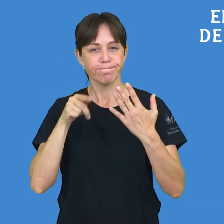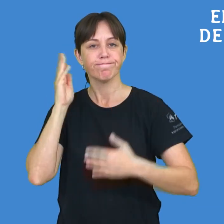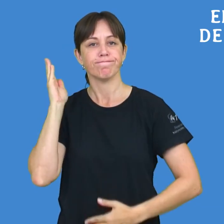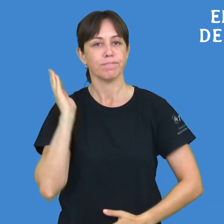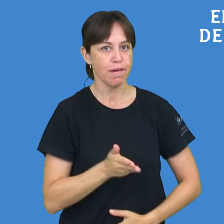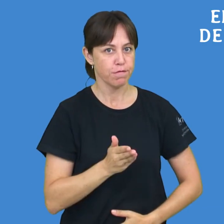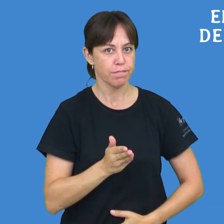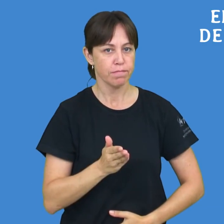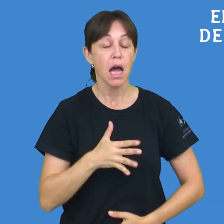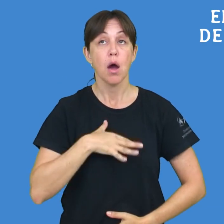afectar